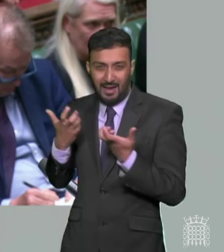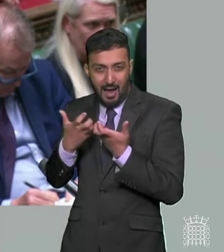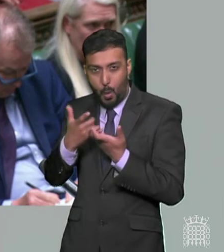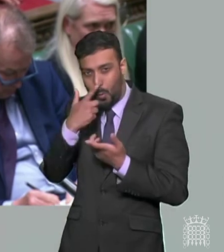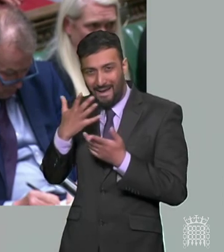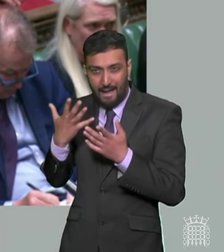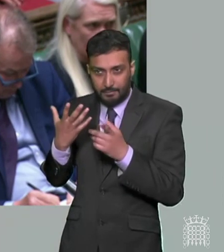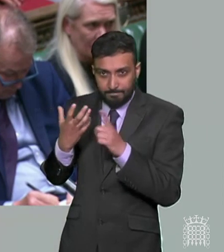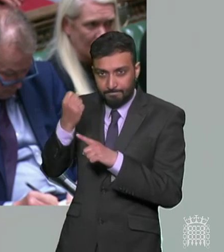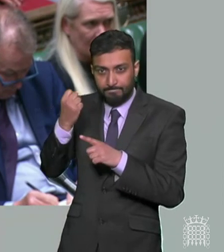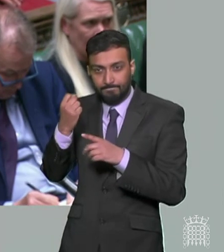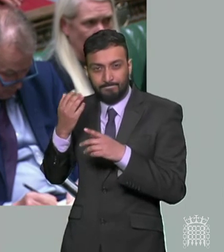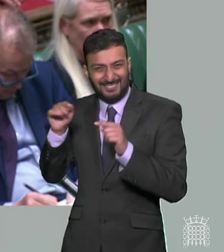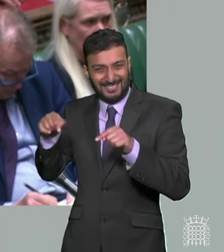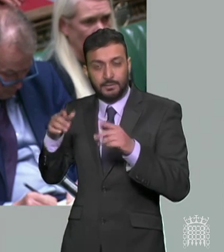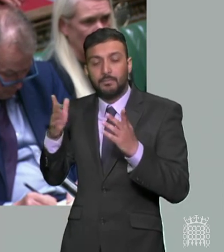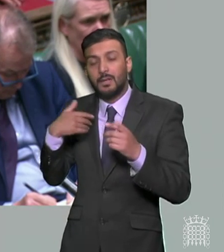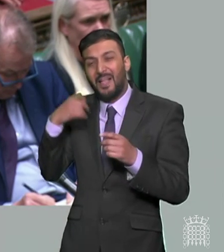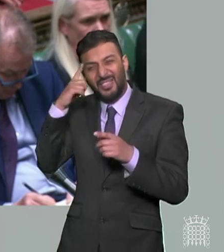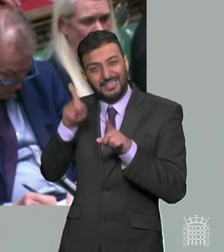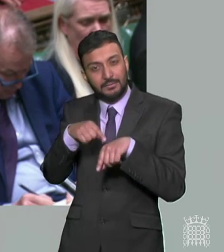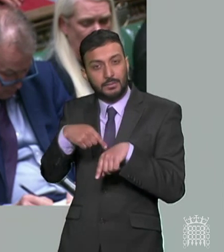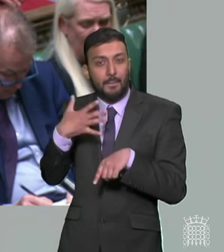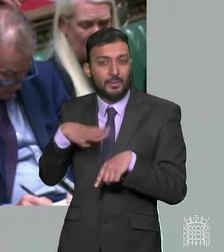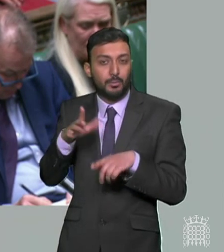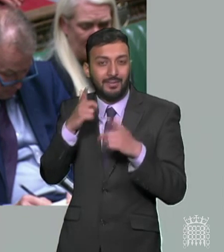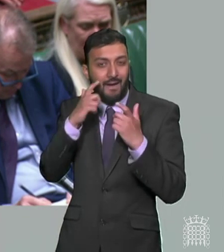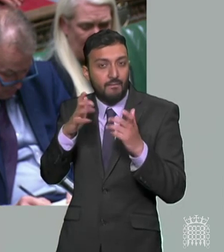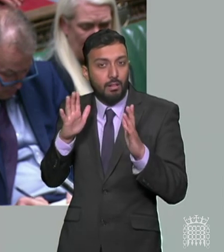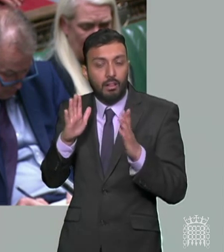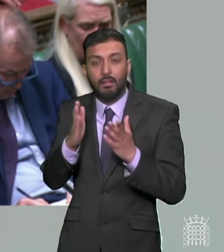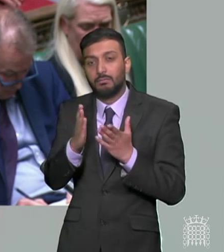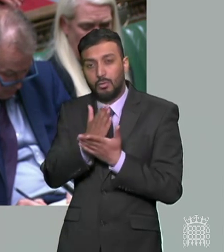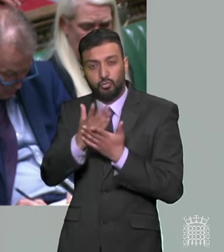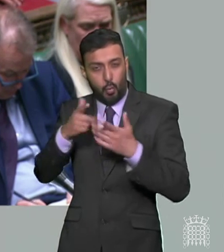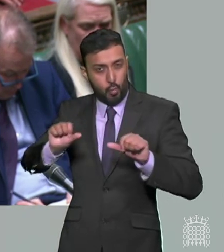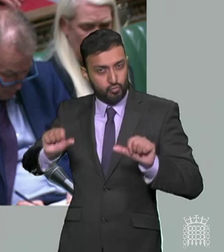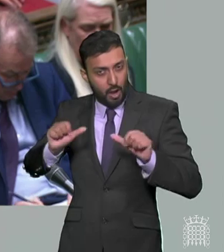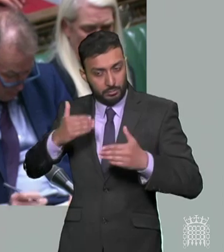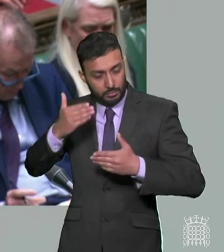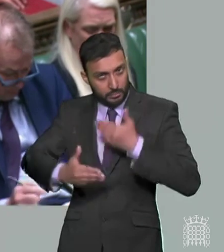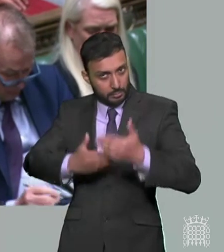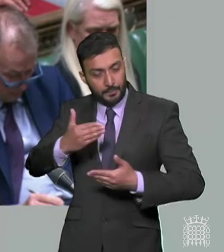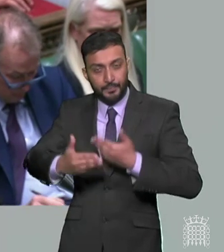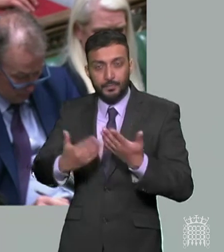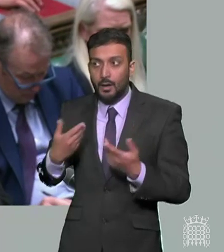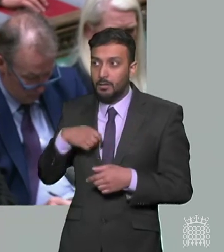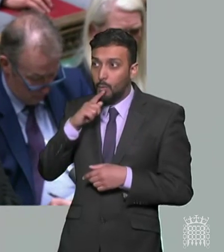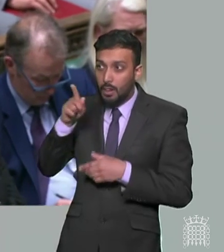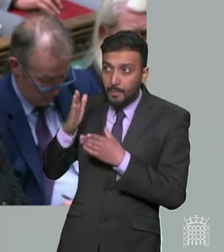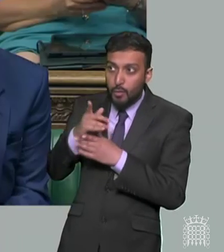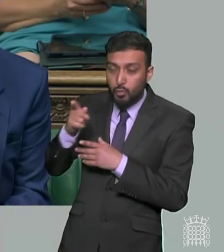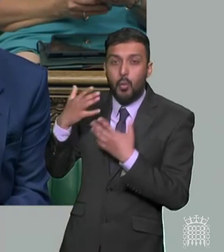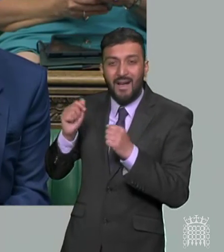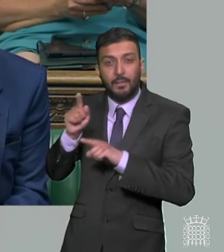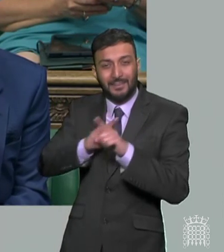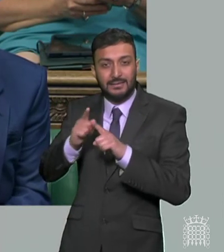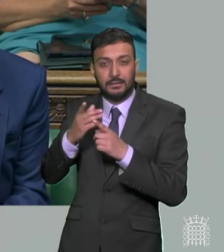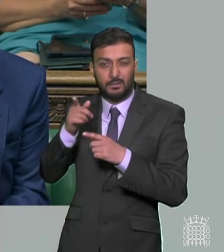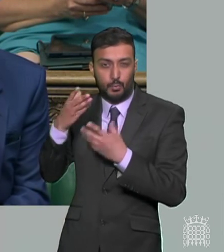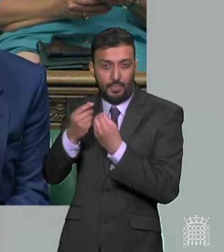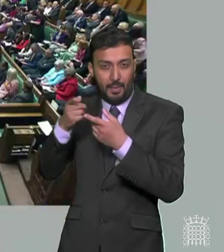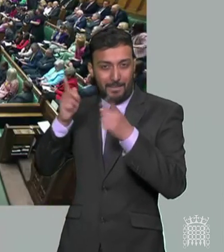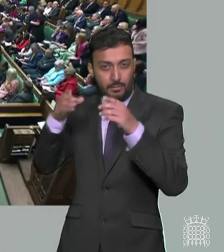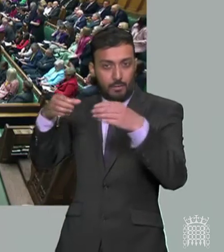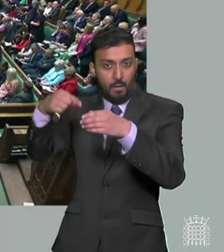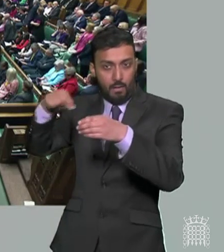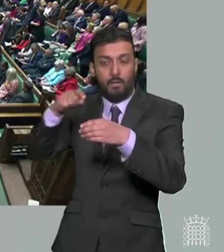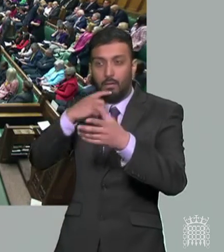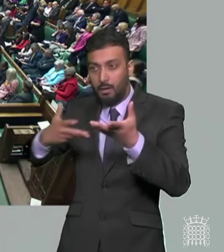I think it is important for us to proceed with care and get it right, and I will ensure that my honourable Friend has a meeting with the relevant Minister in the Department for Digital, Culture, Media and Sport as soon as possible.